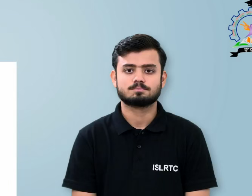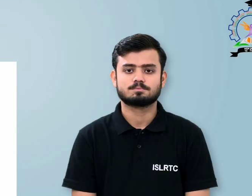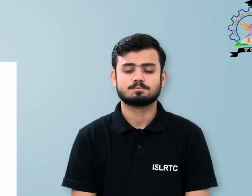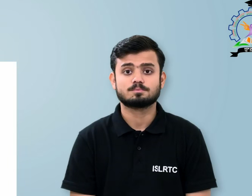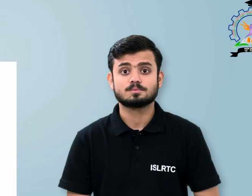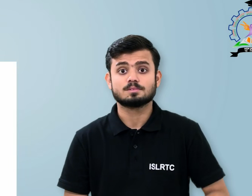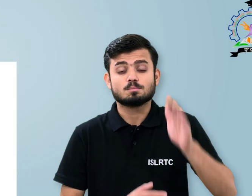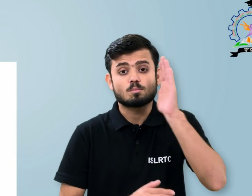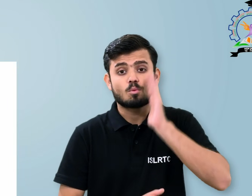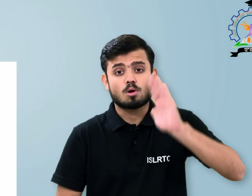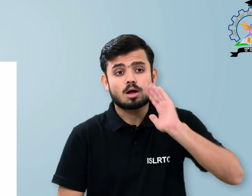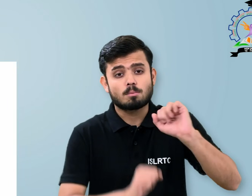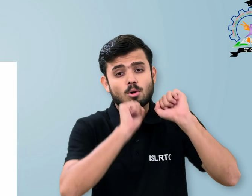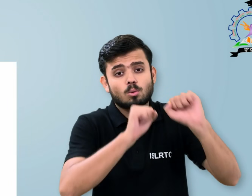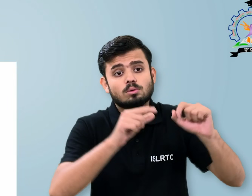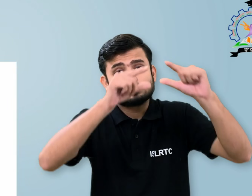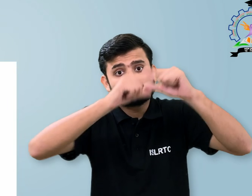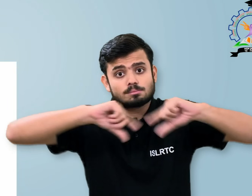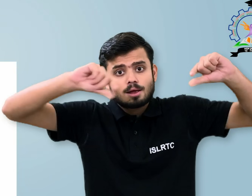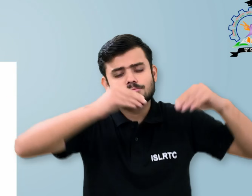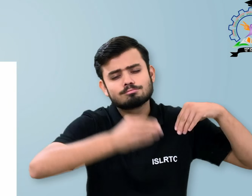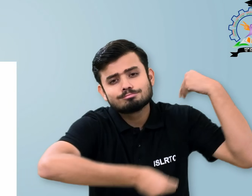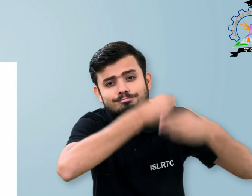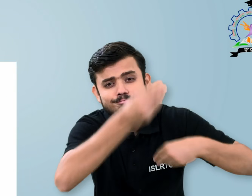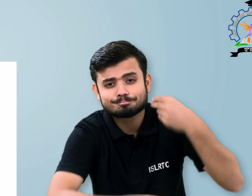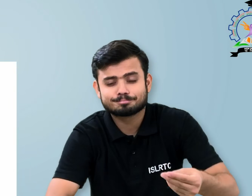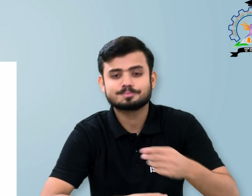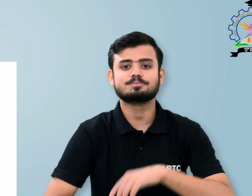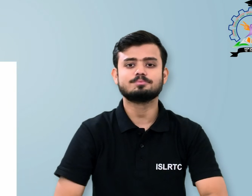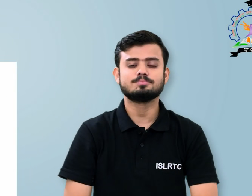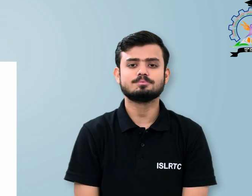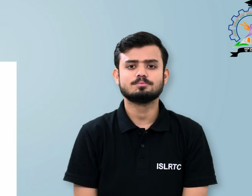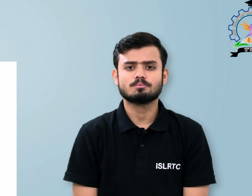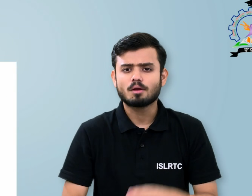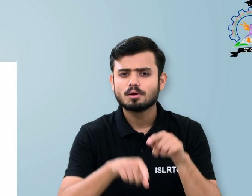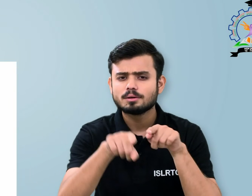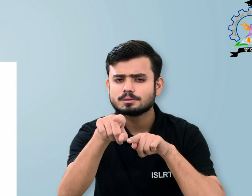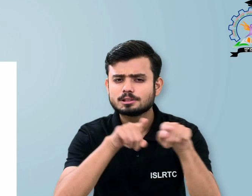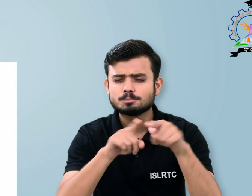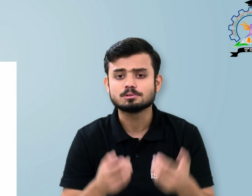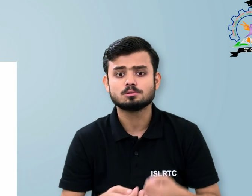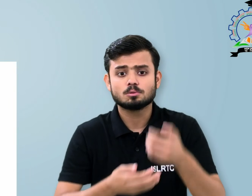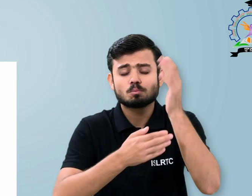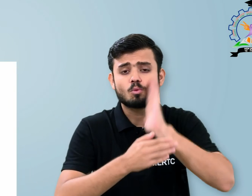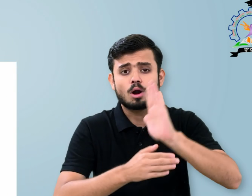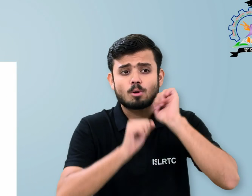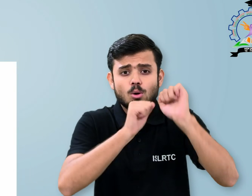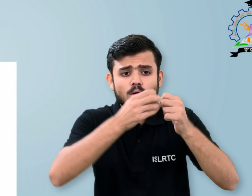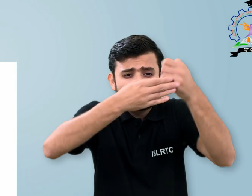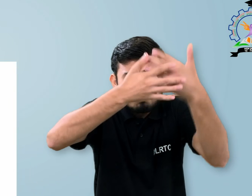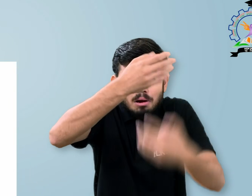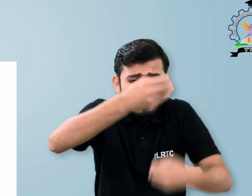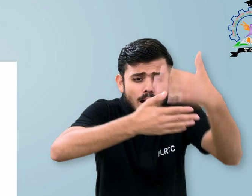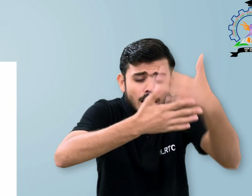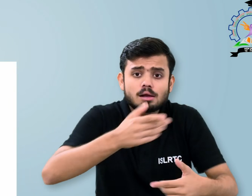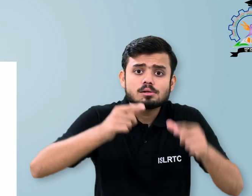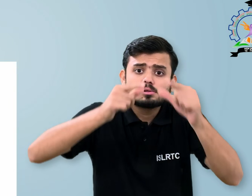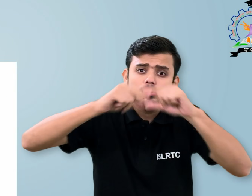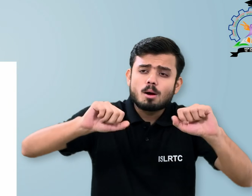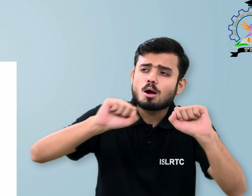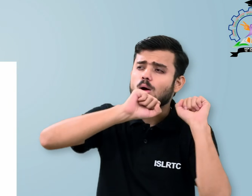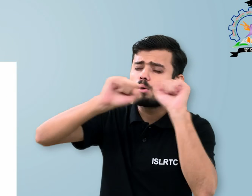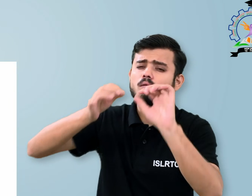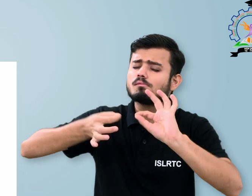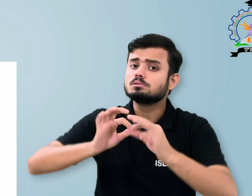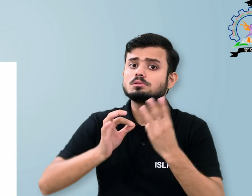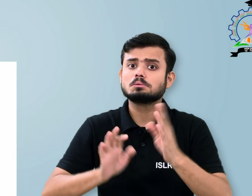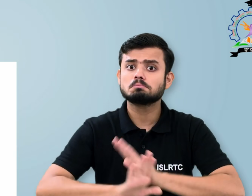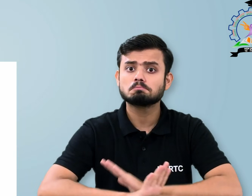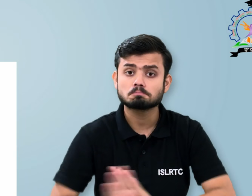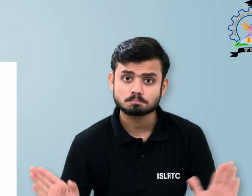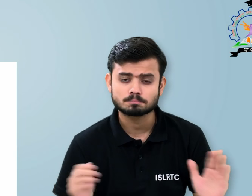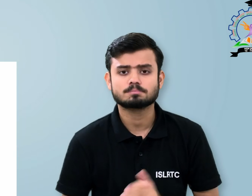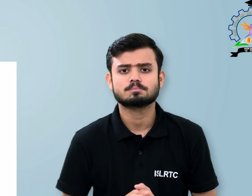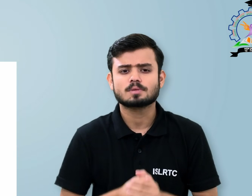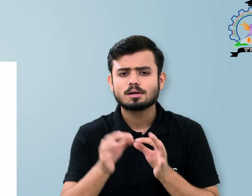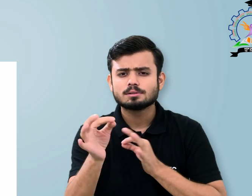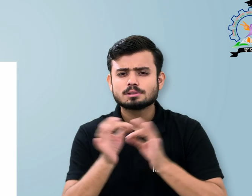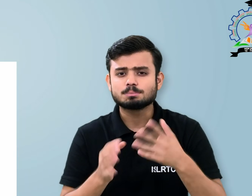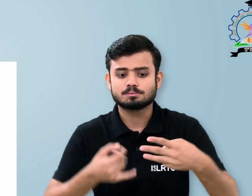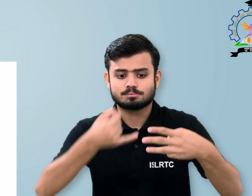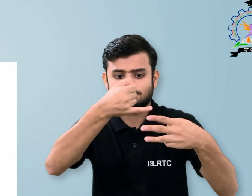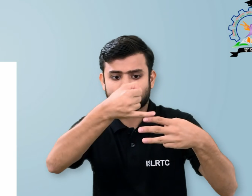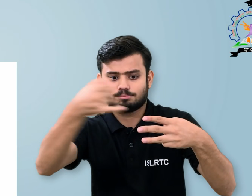Haiku A haiku is a traditional form of Japanese poetry. A haiku is a poetry with three lines.